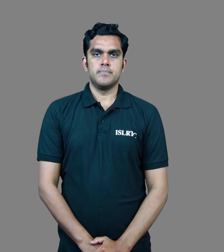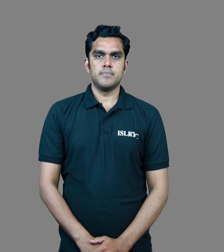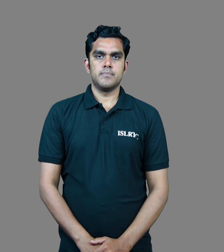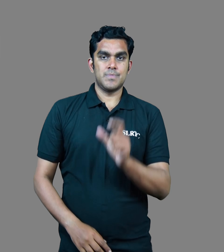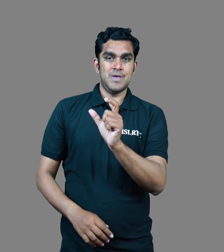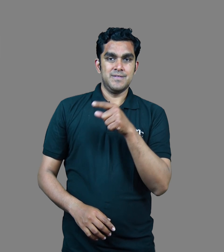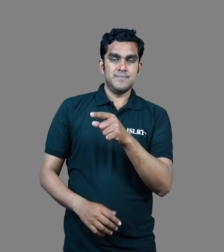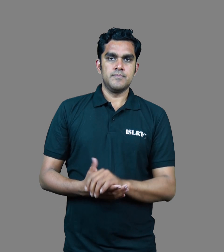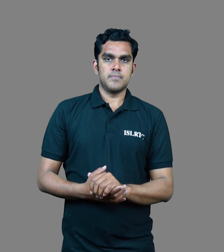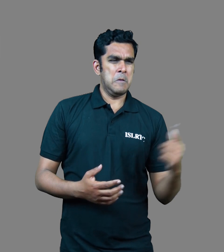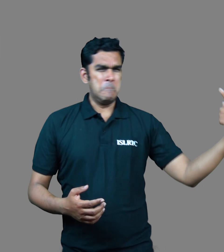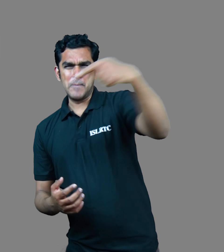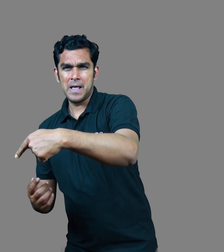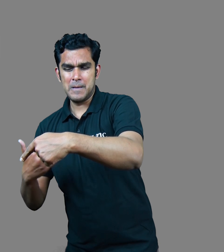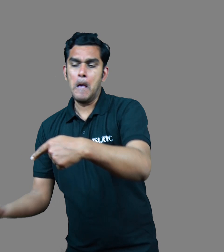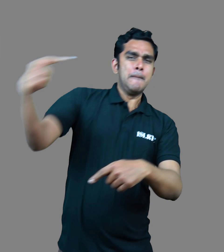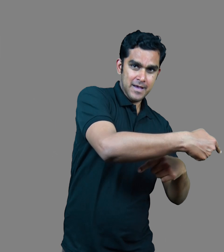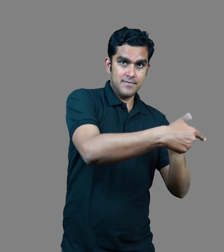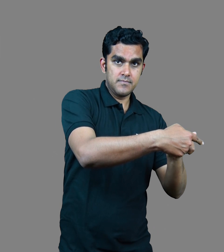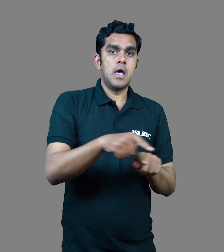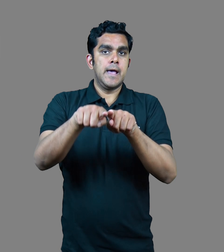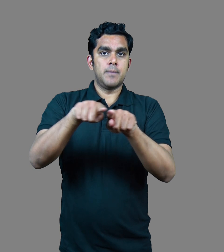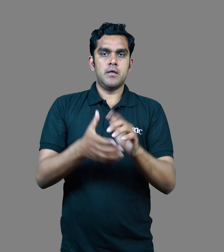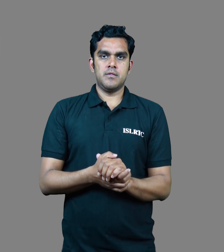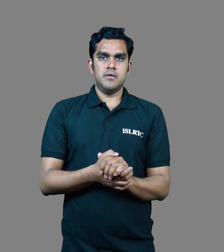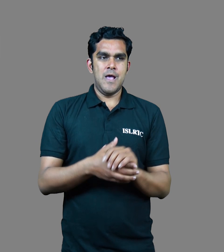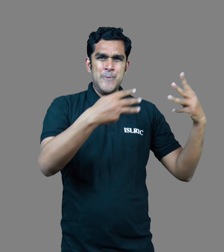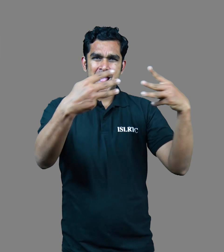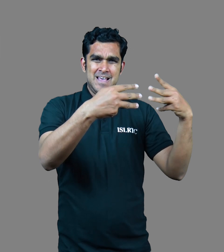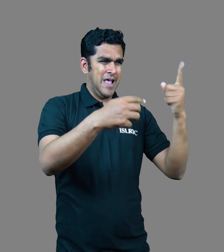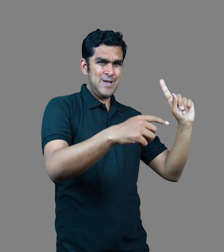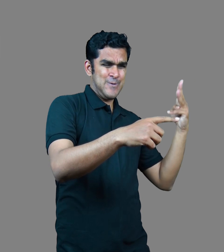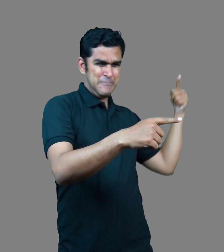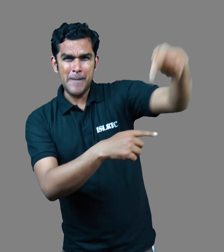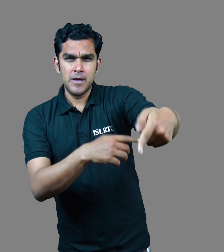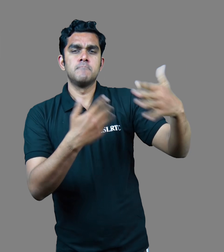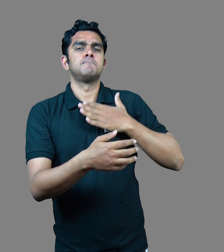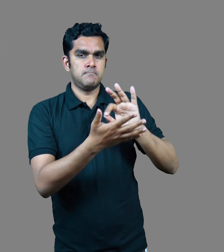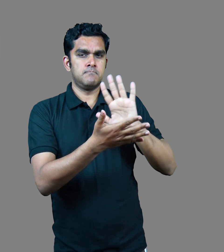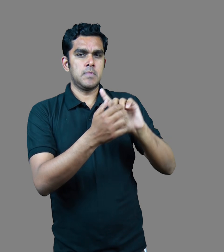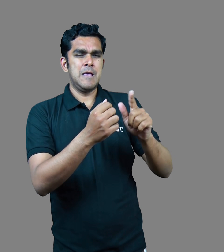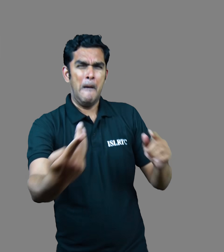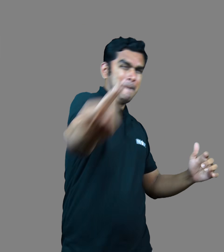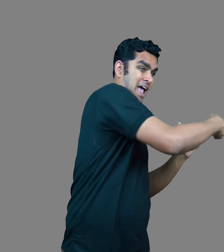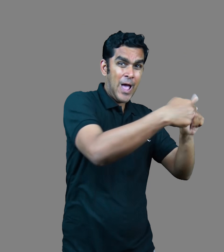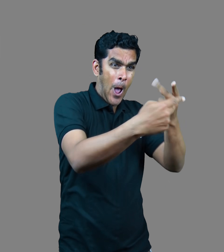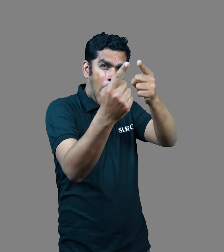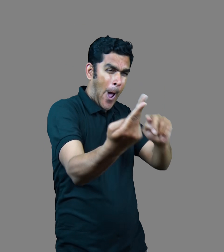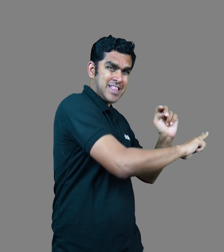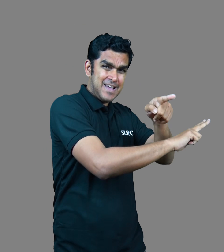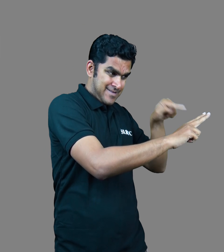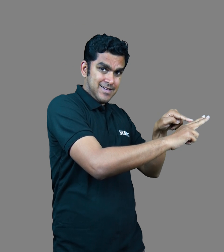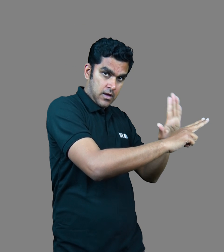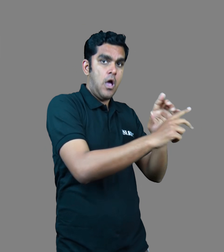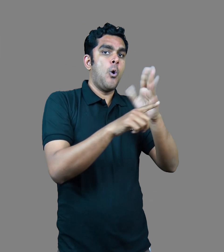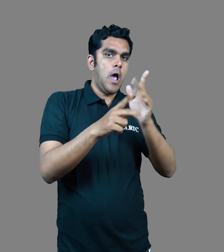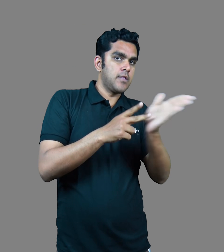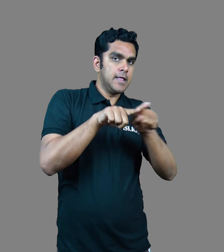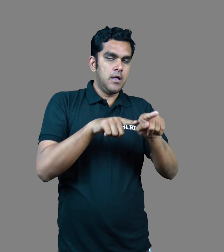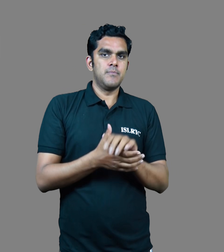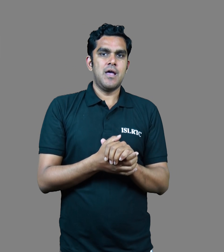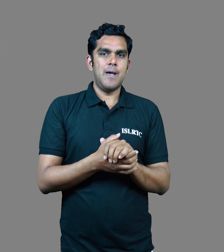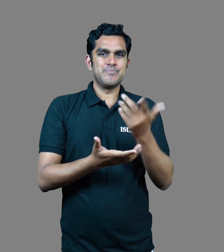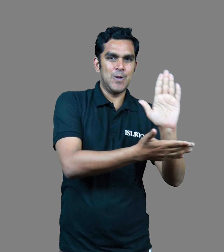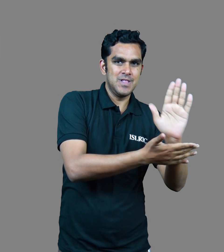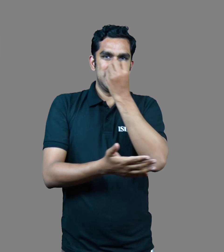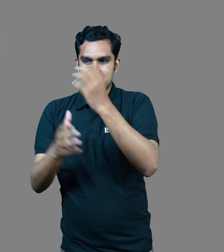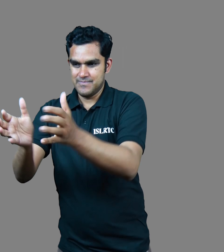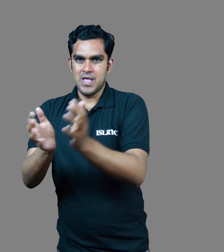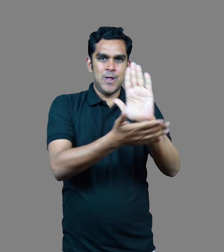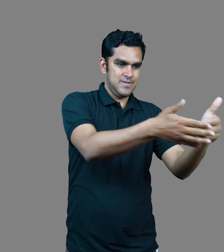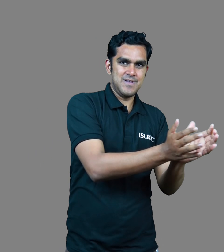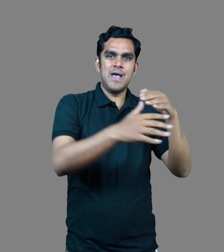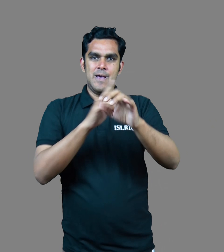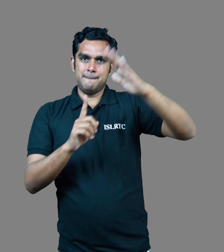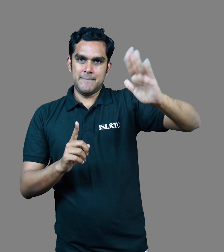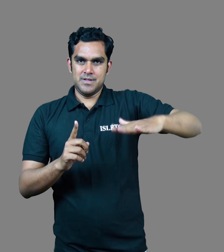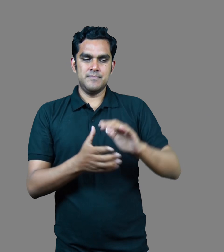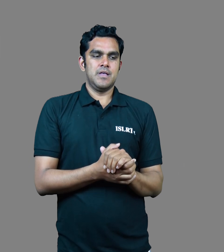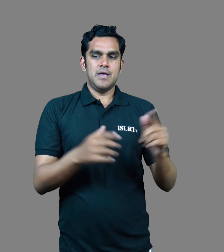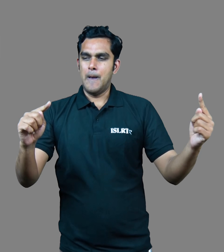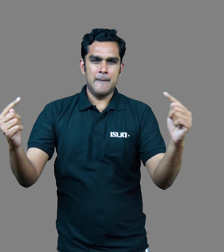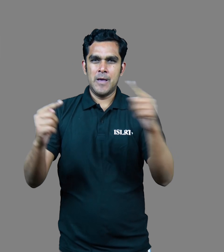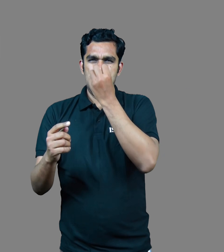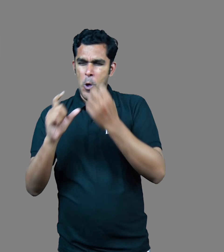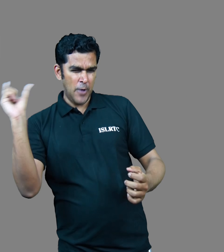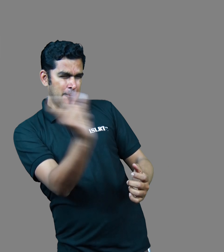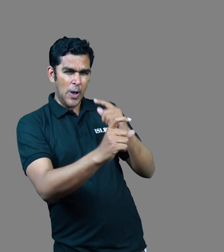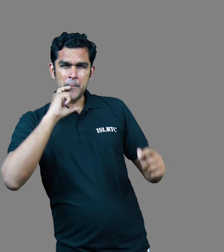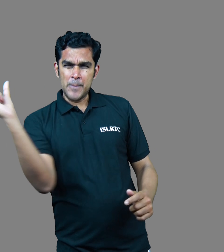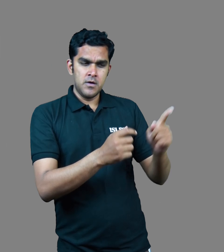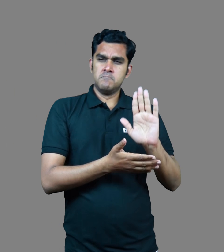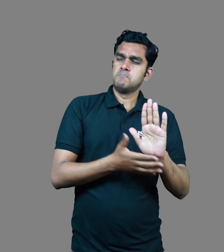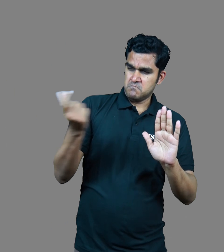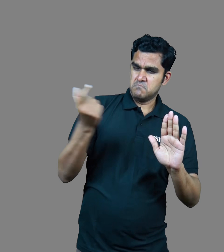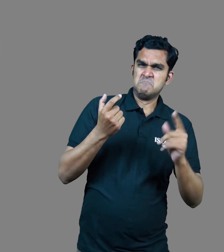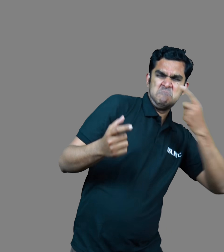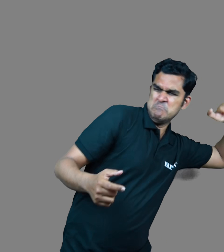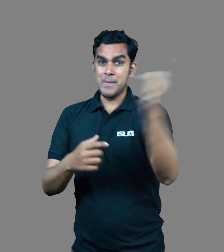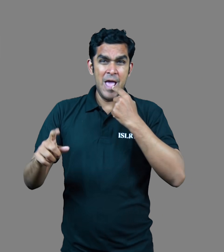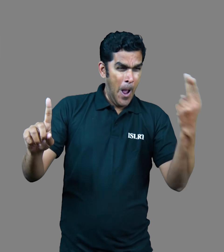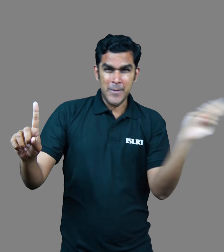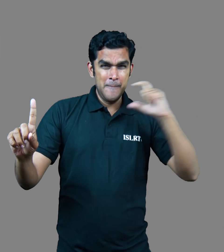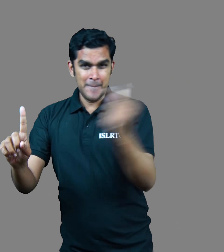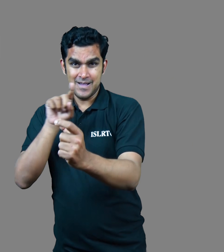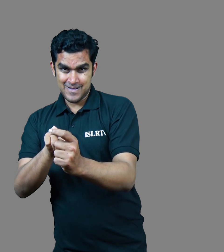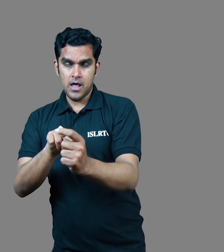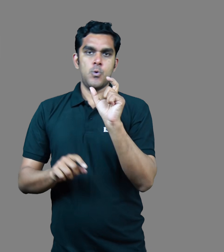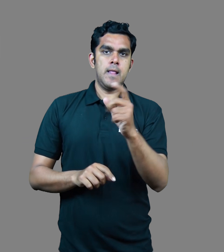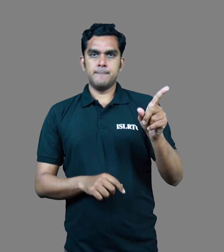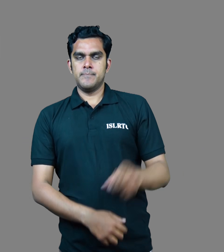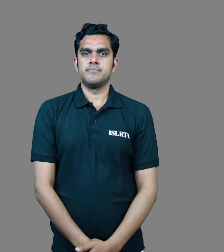Counter Attack